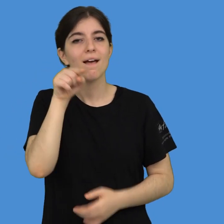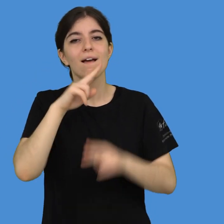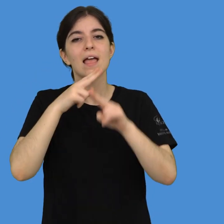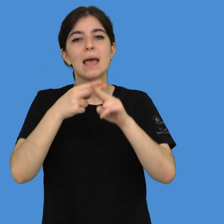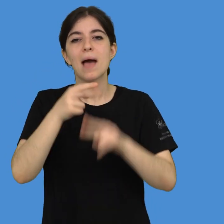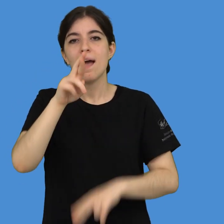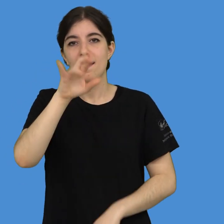nombre